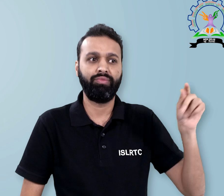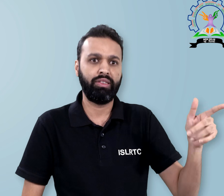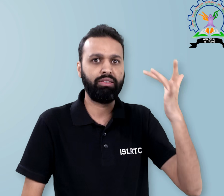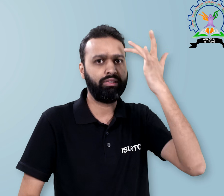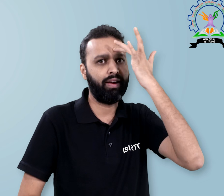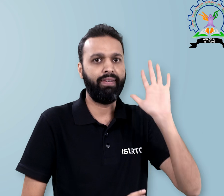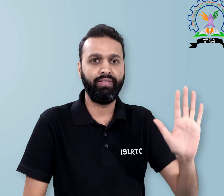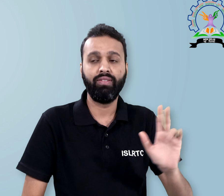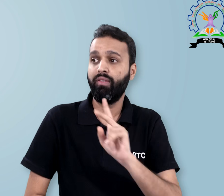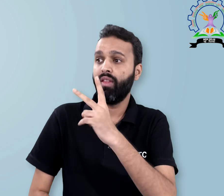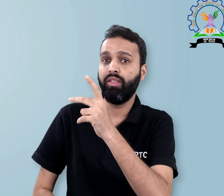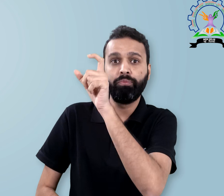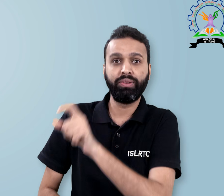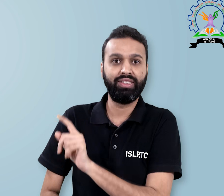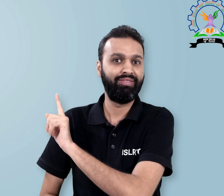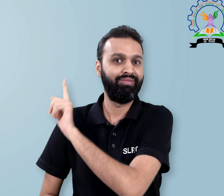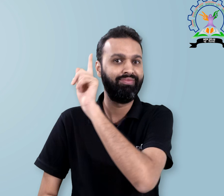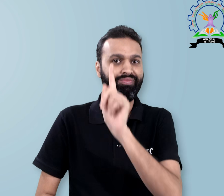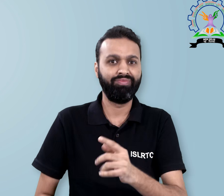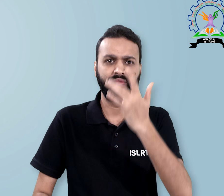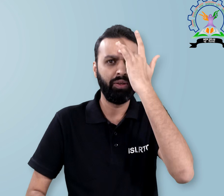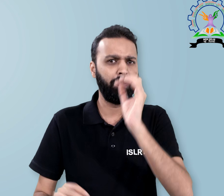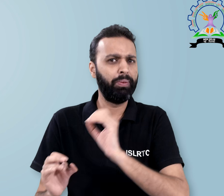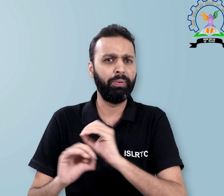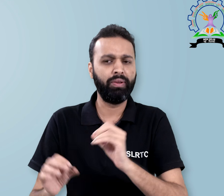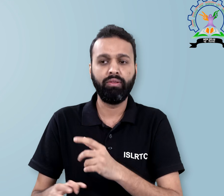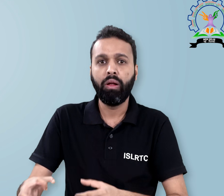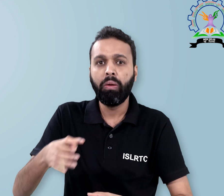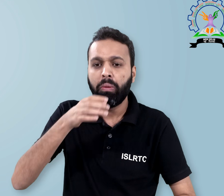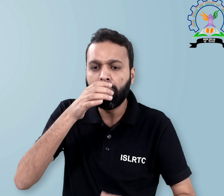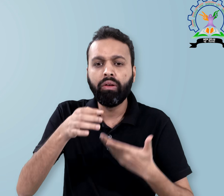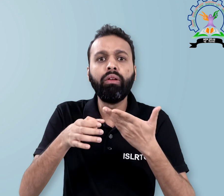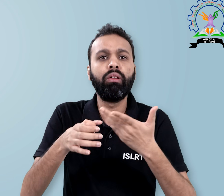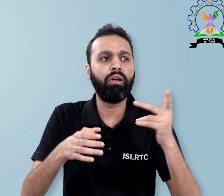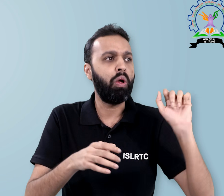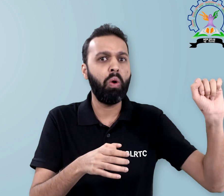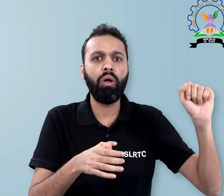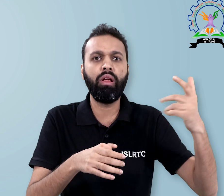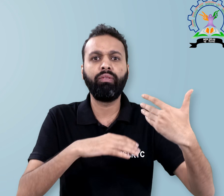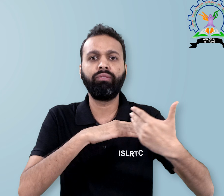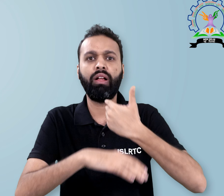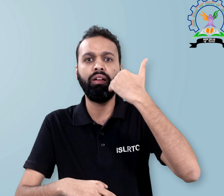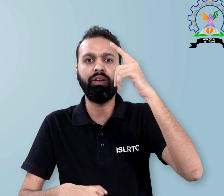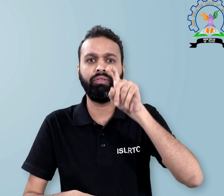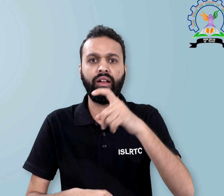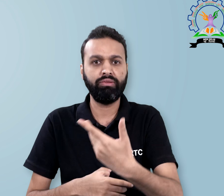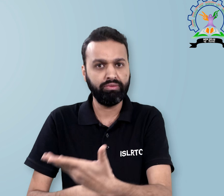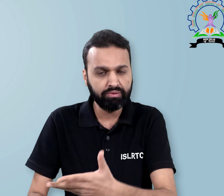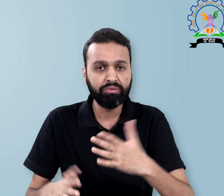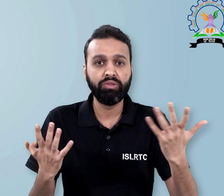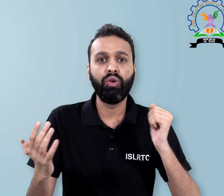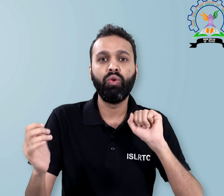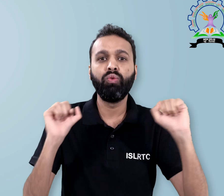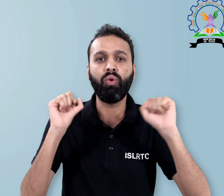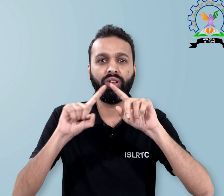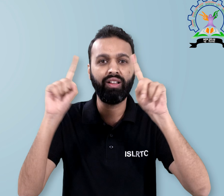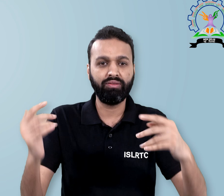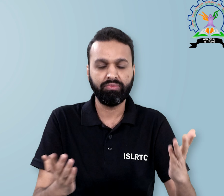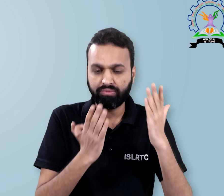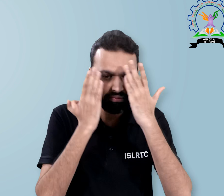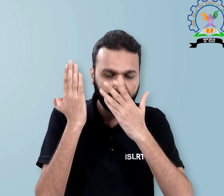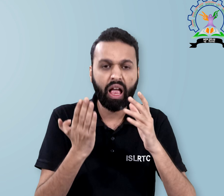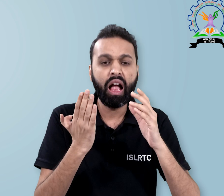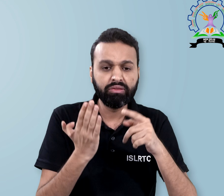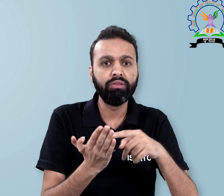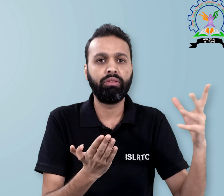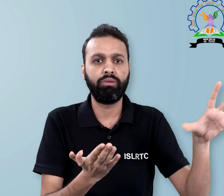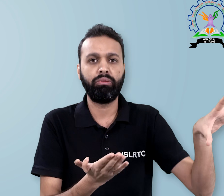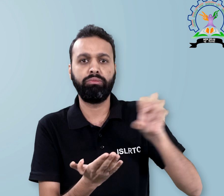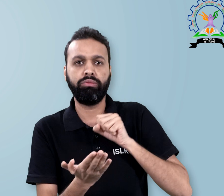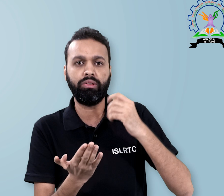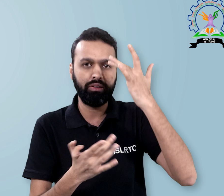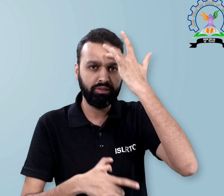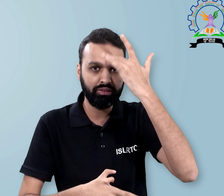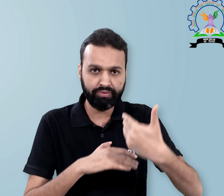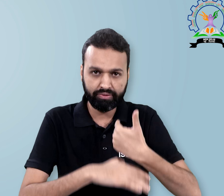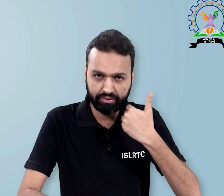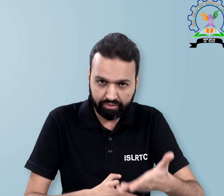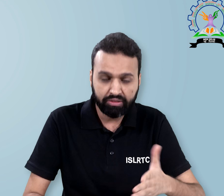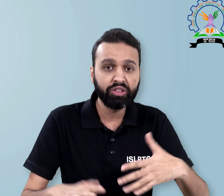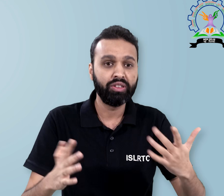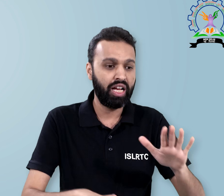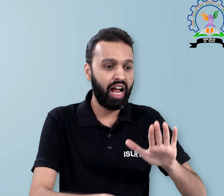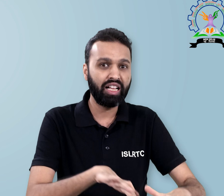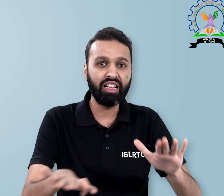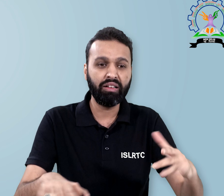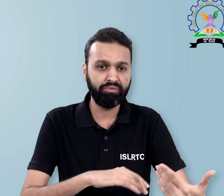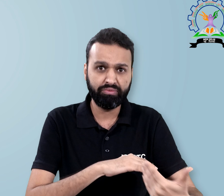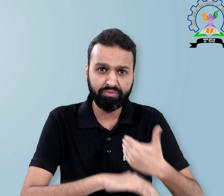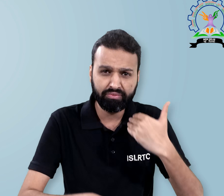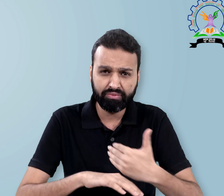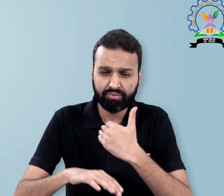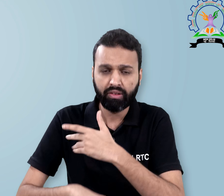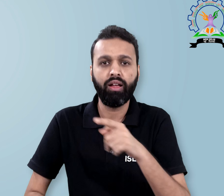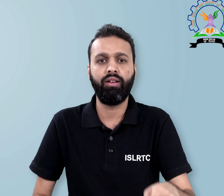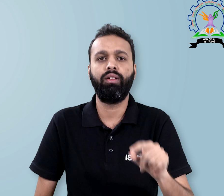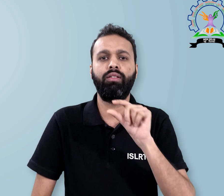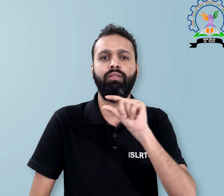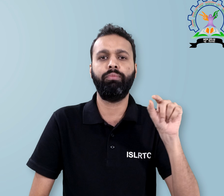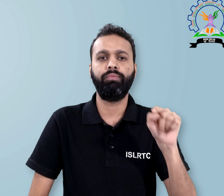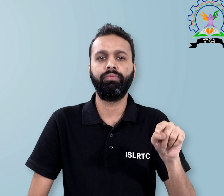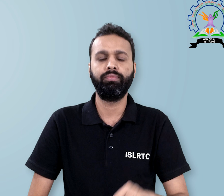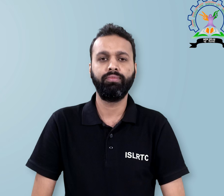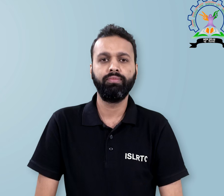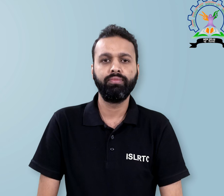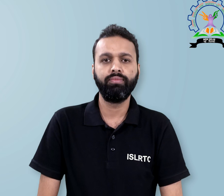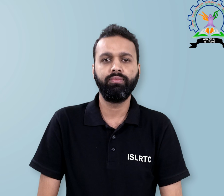This can include contaminated surfaces, food, water, or equipment.